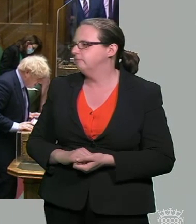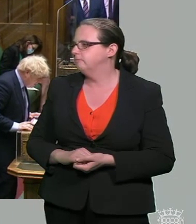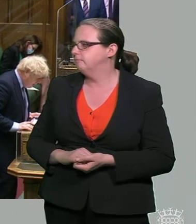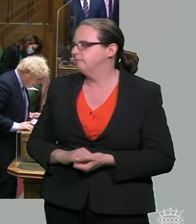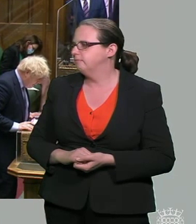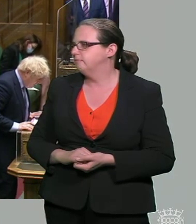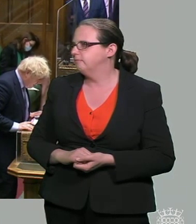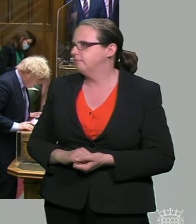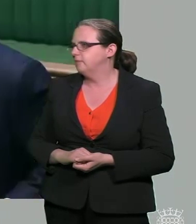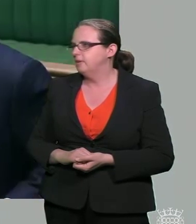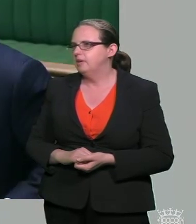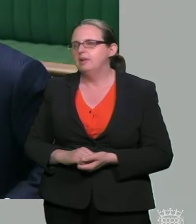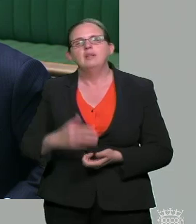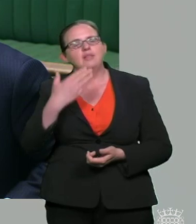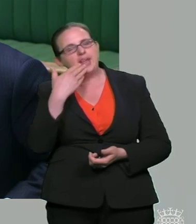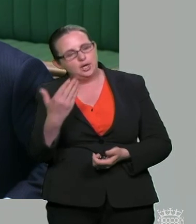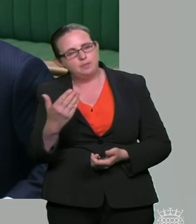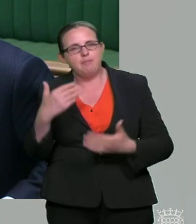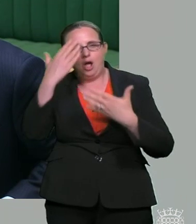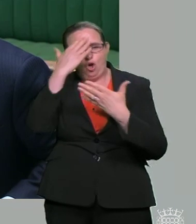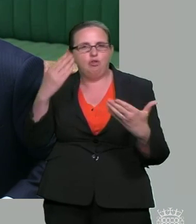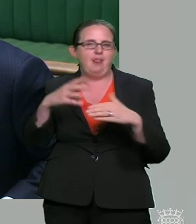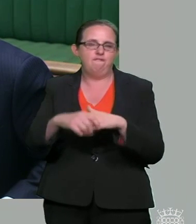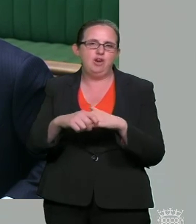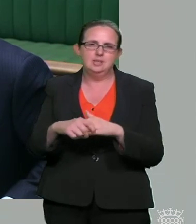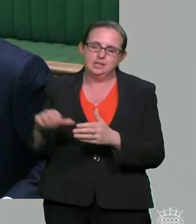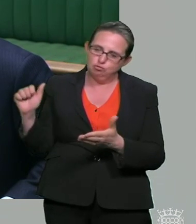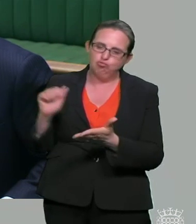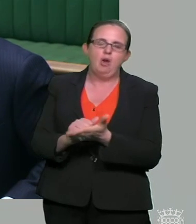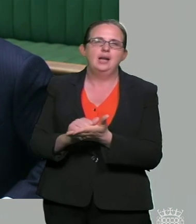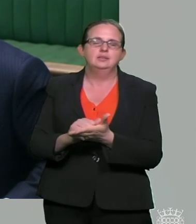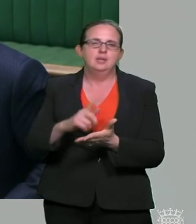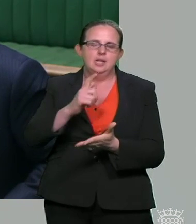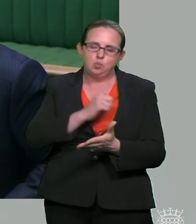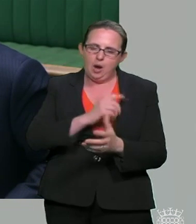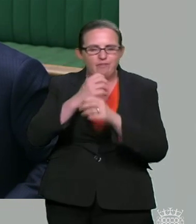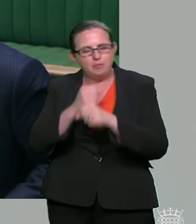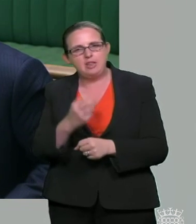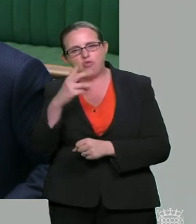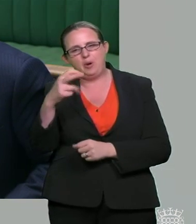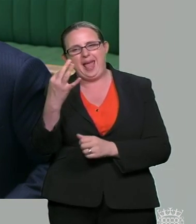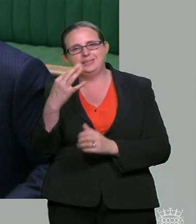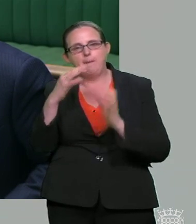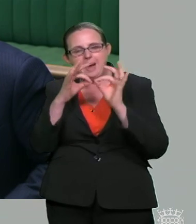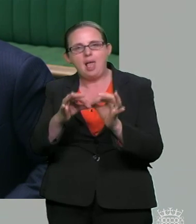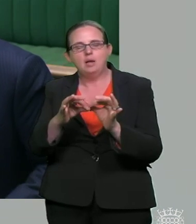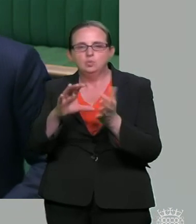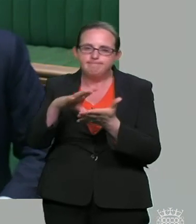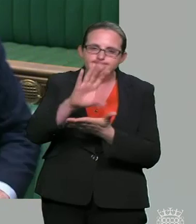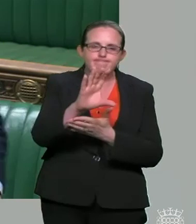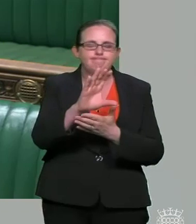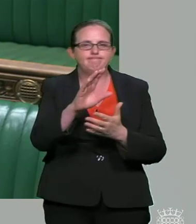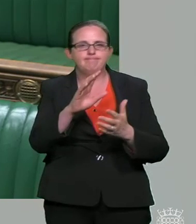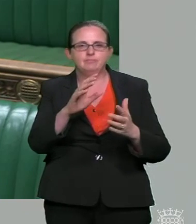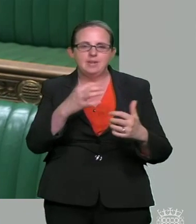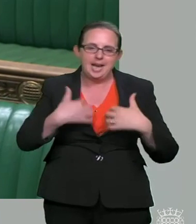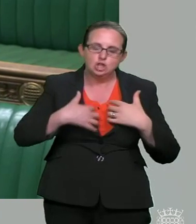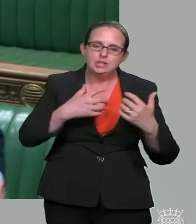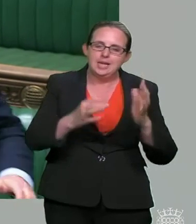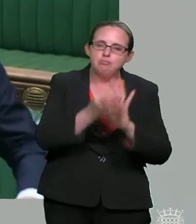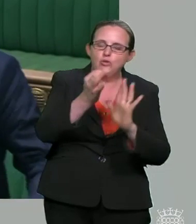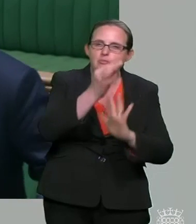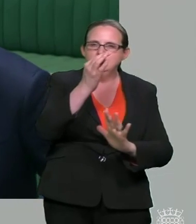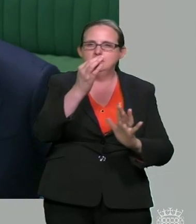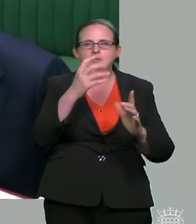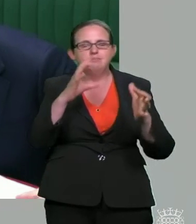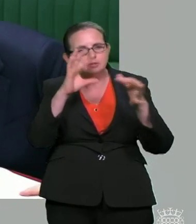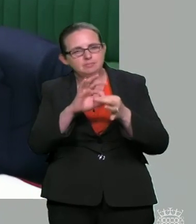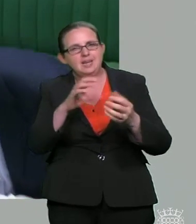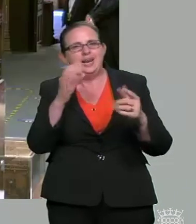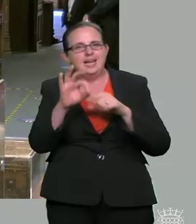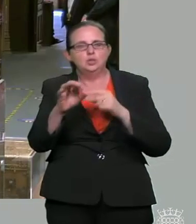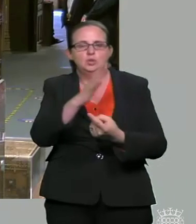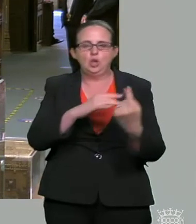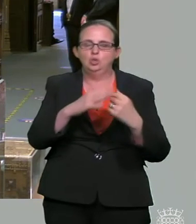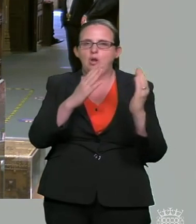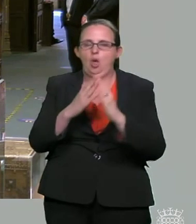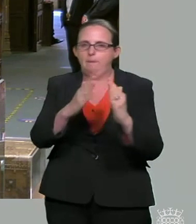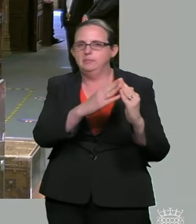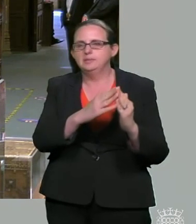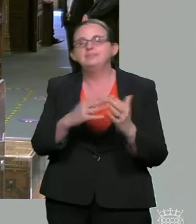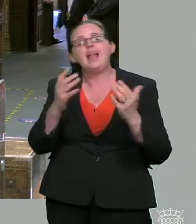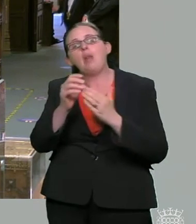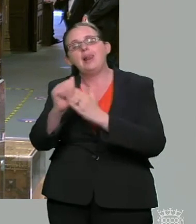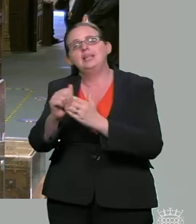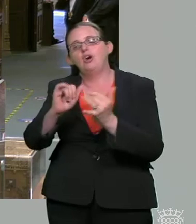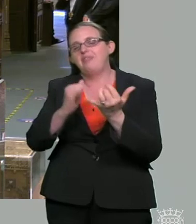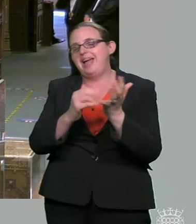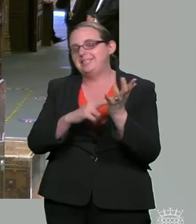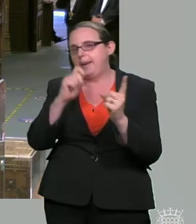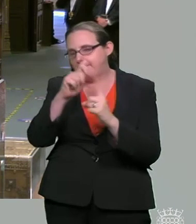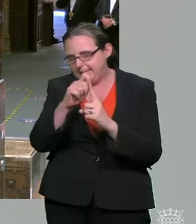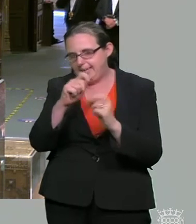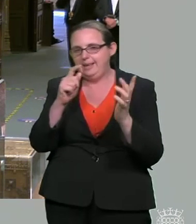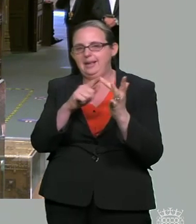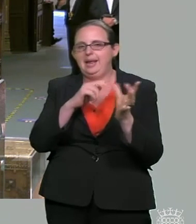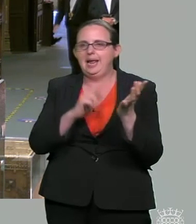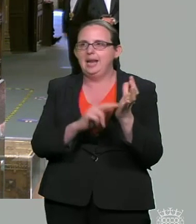That is why we have committed a total of £3.8 billion to fund energy improvement in the performance of social rented homes in particular.